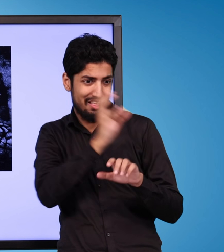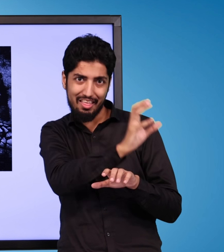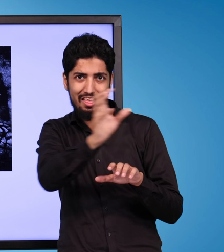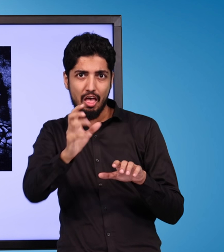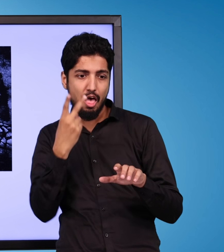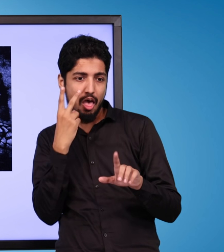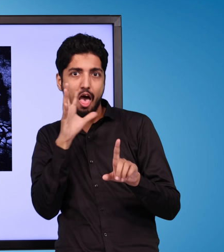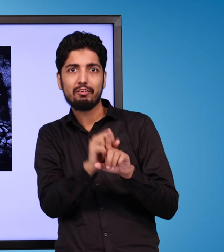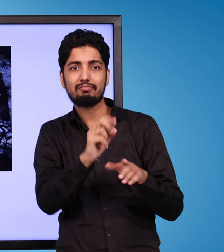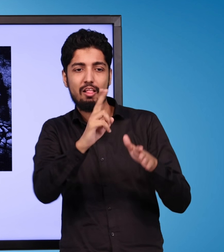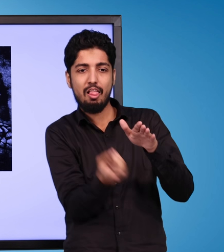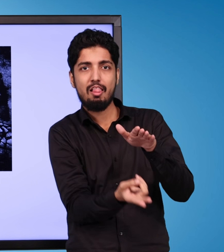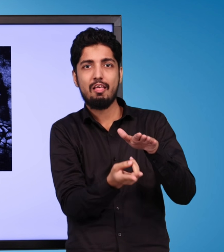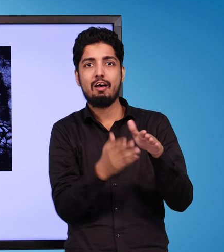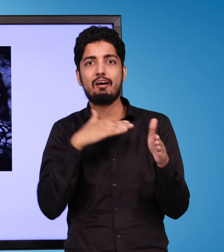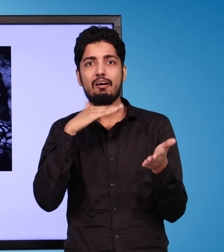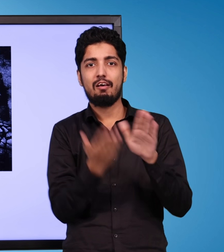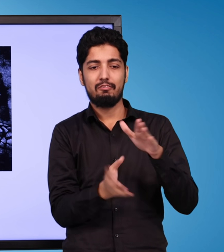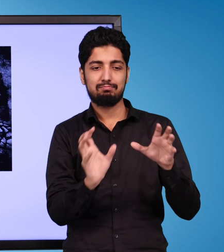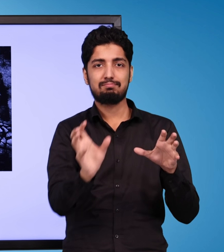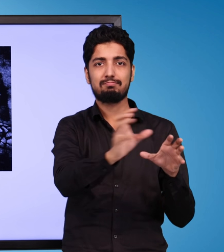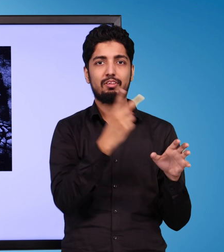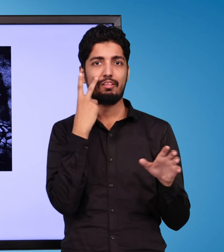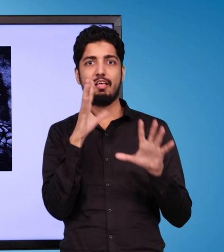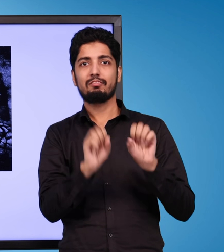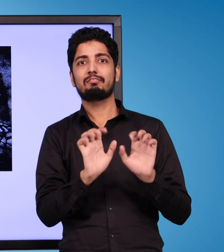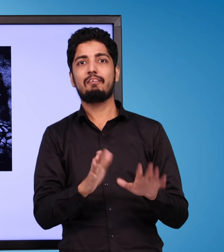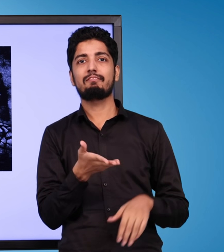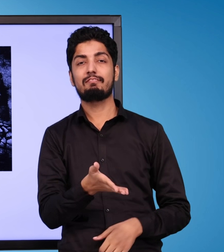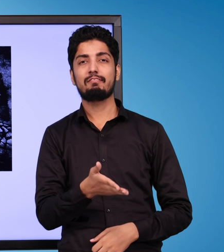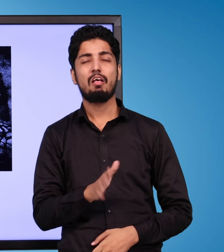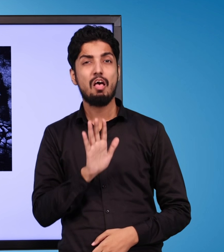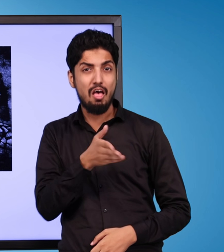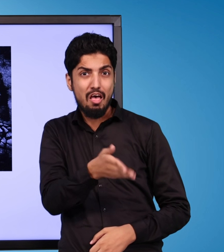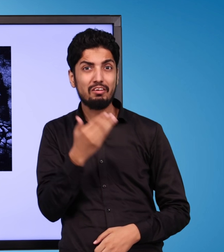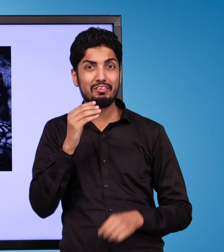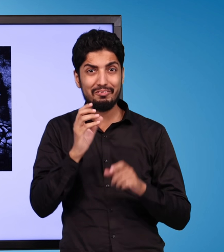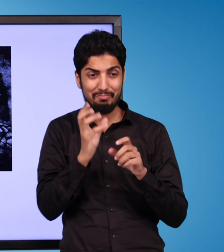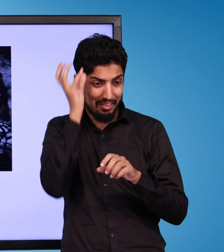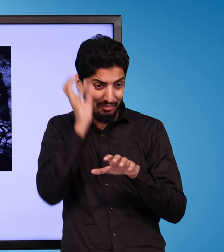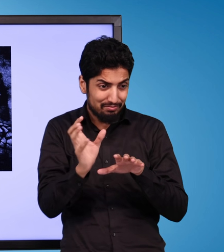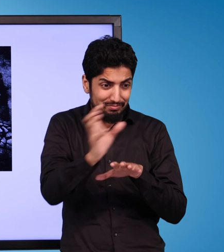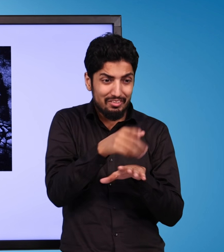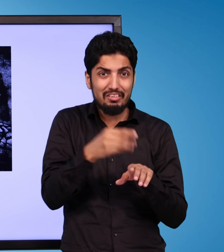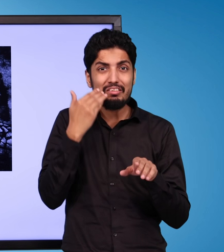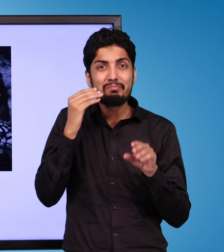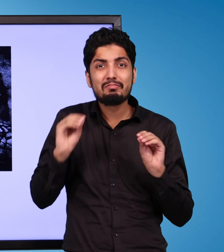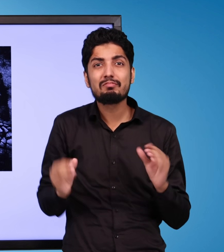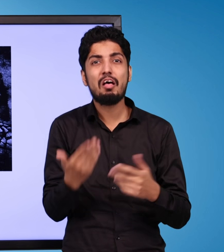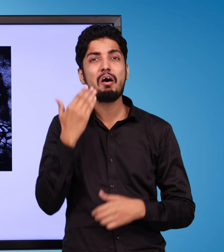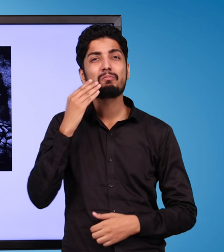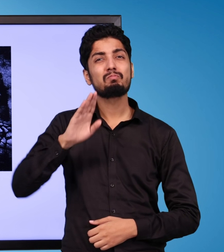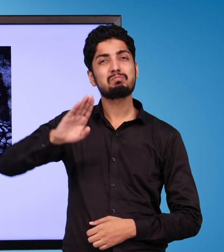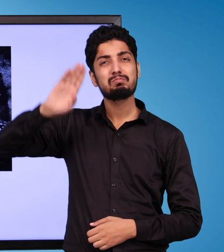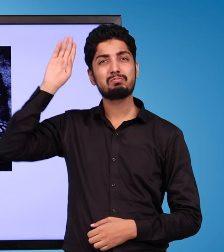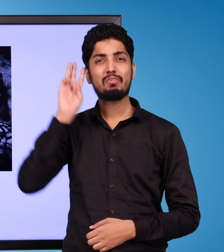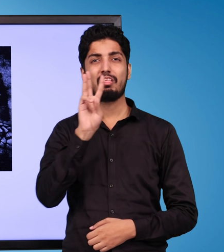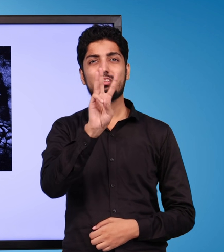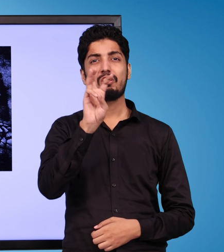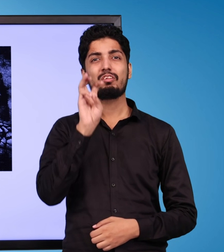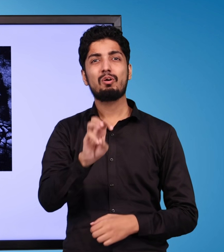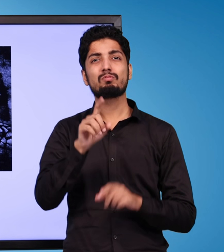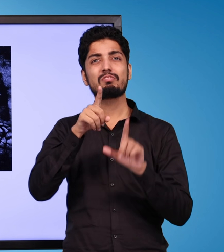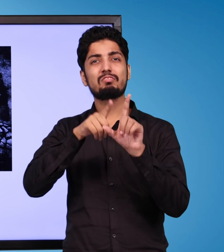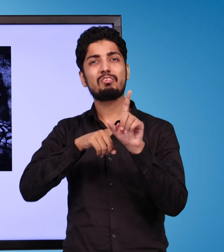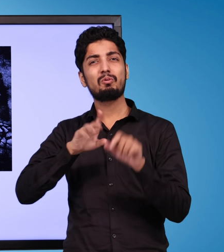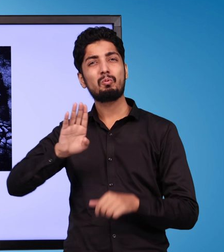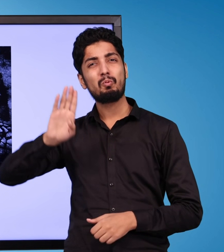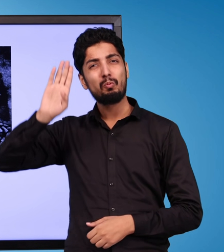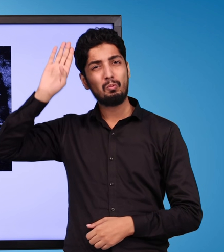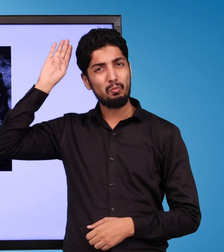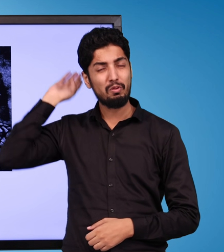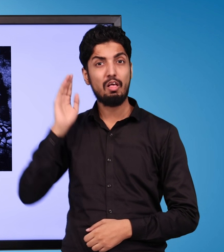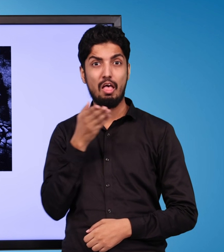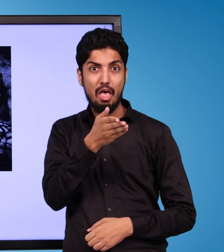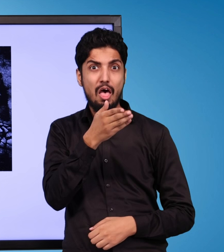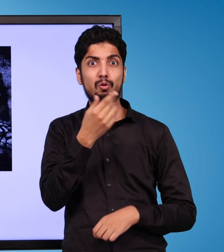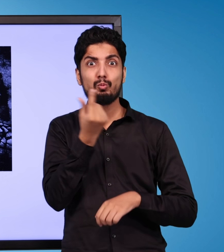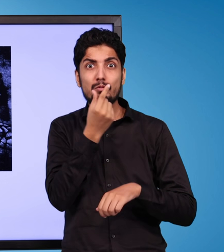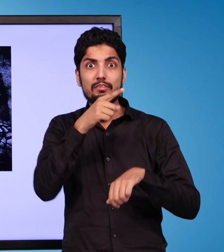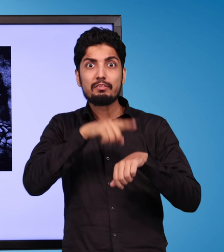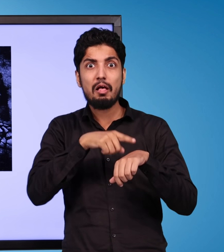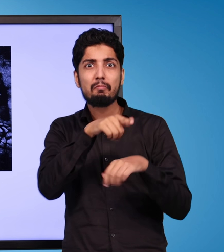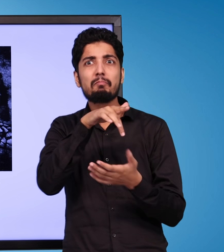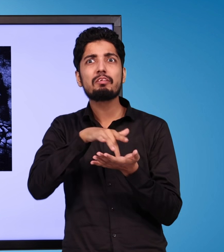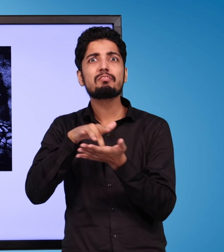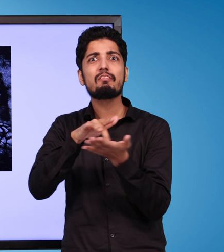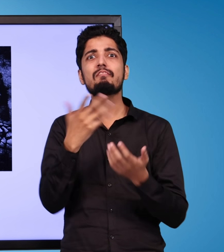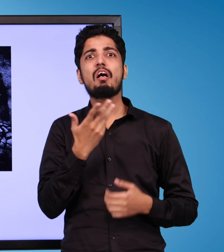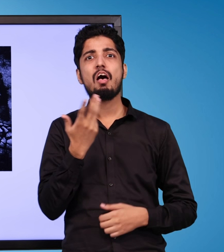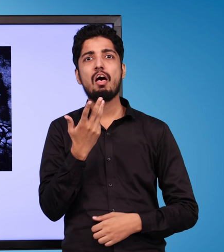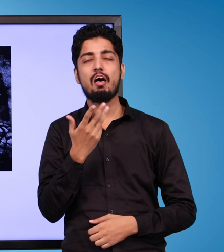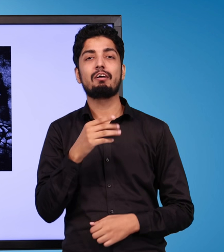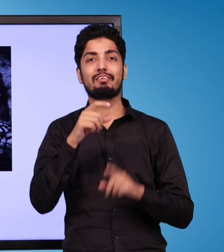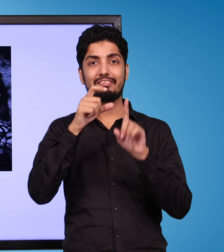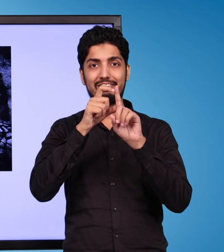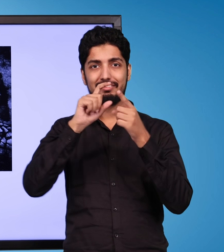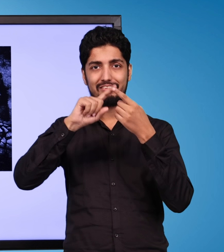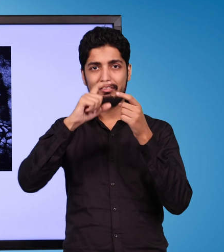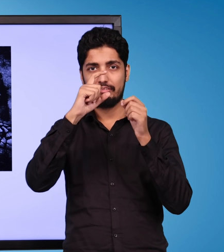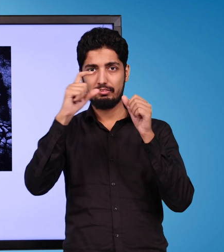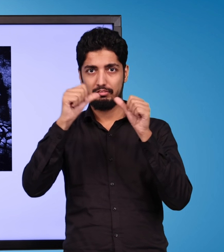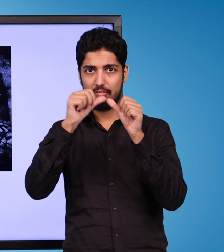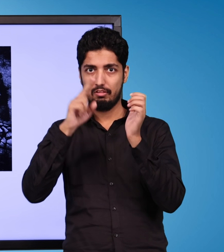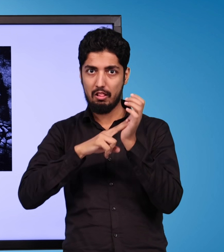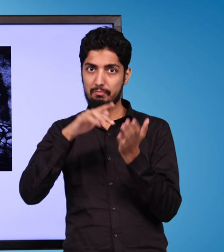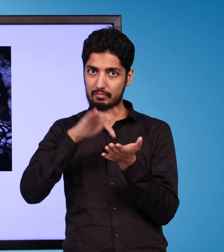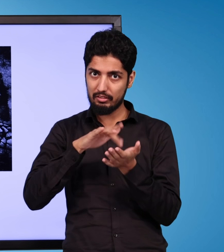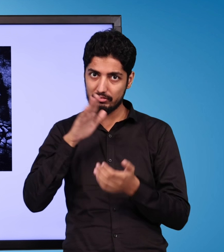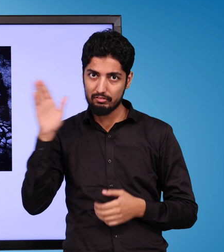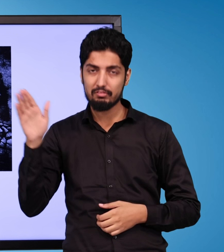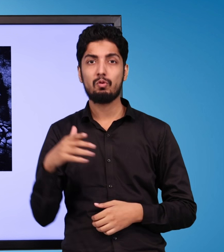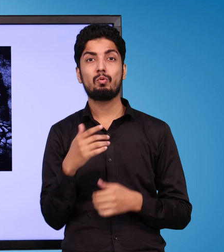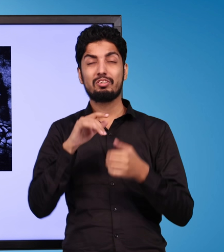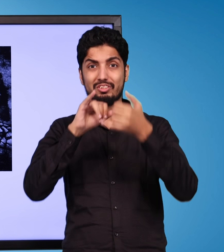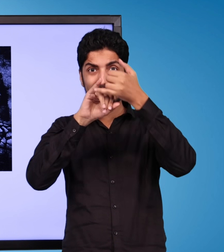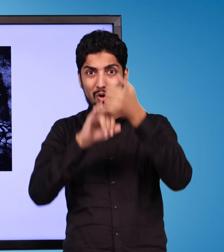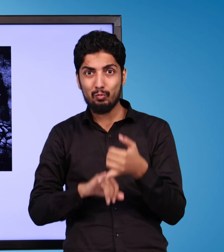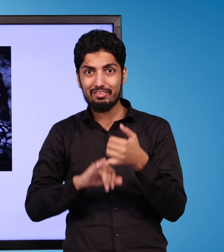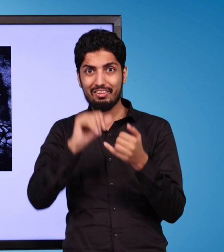The practice of erecting megaliths began about3000 years ago, and was prevalent throughout the Deccan,